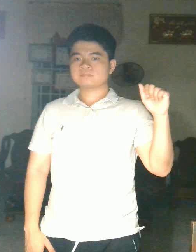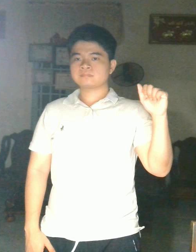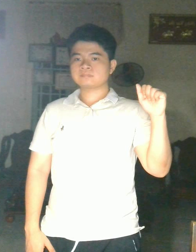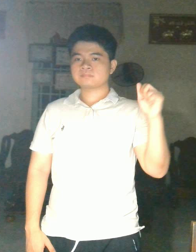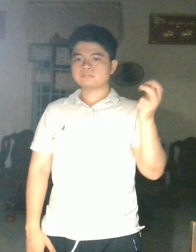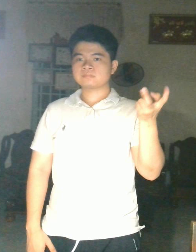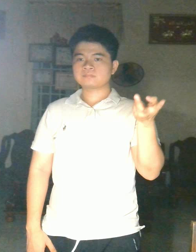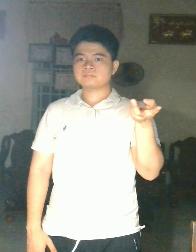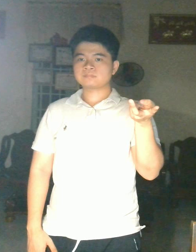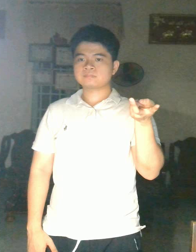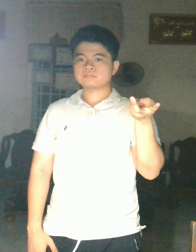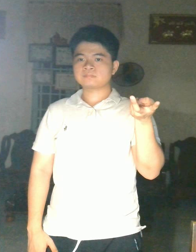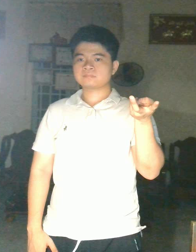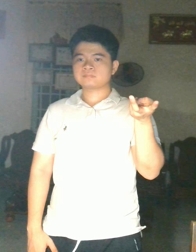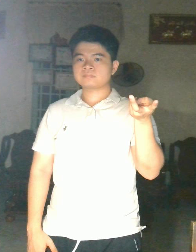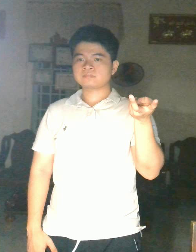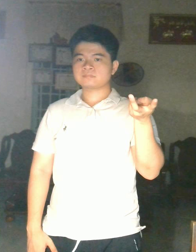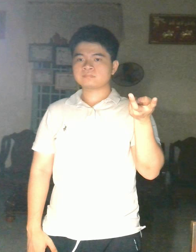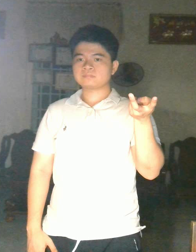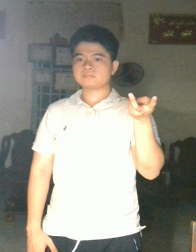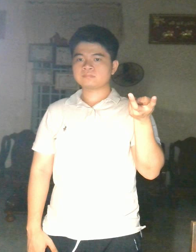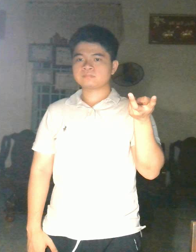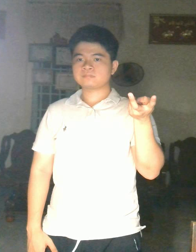ă